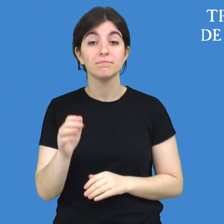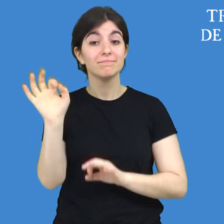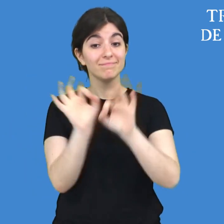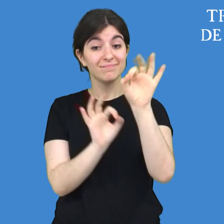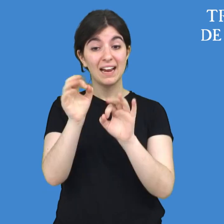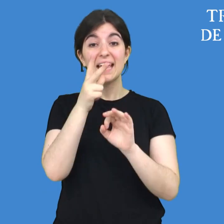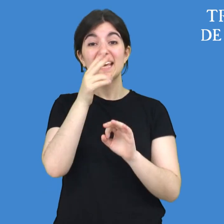porcentaje